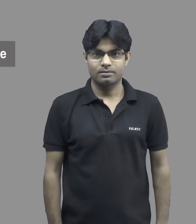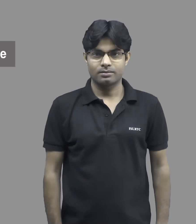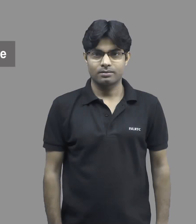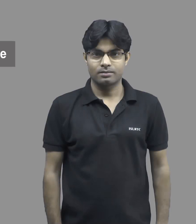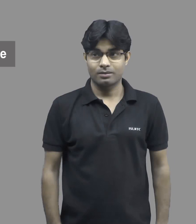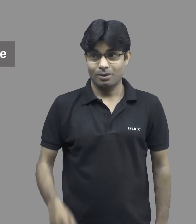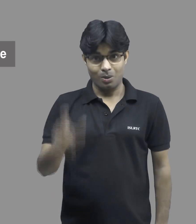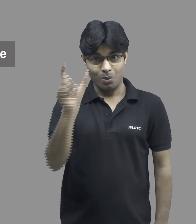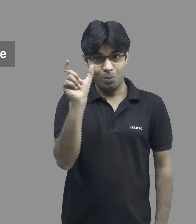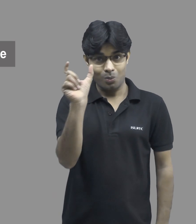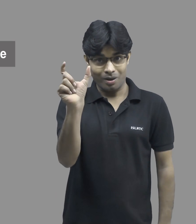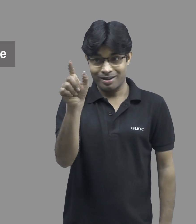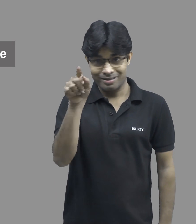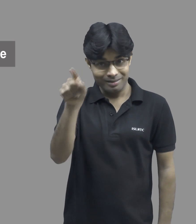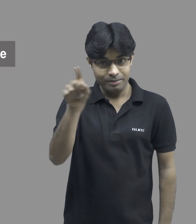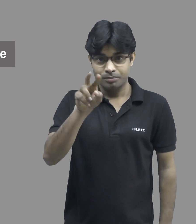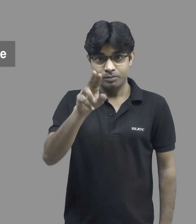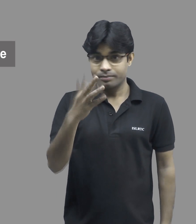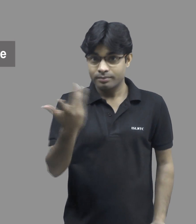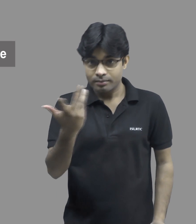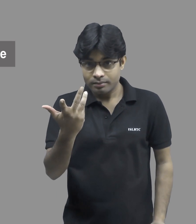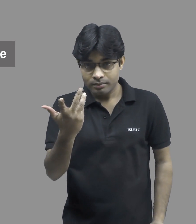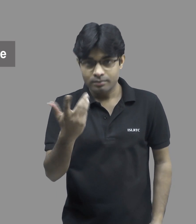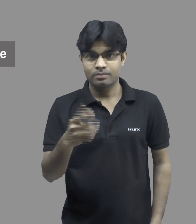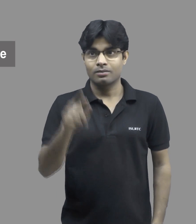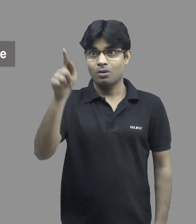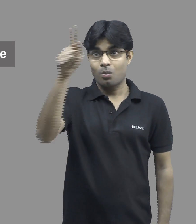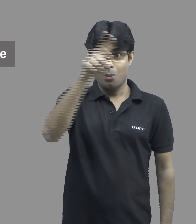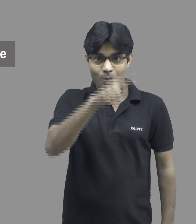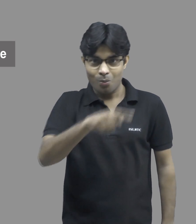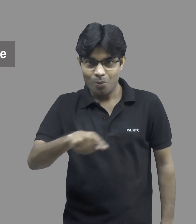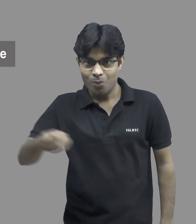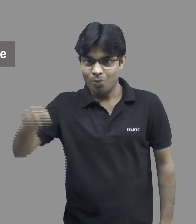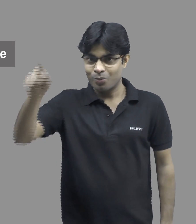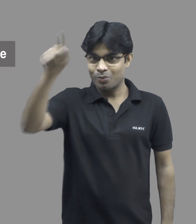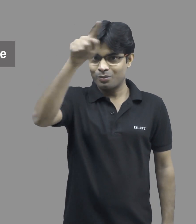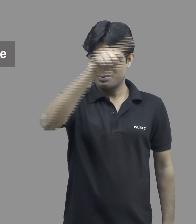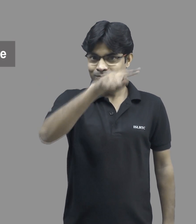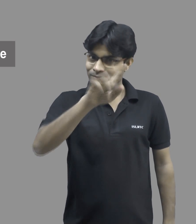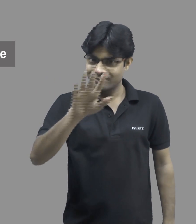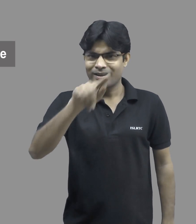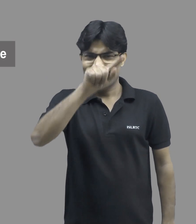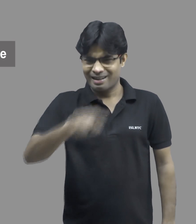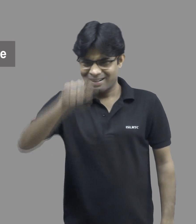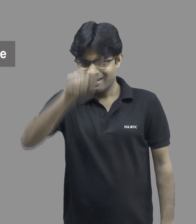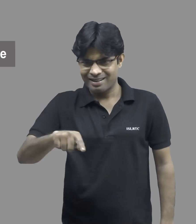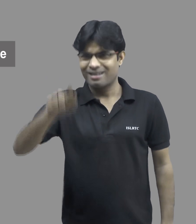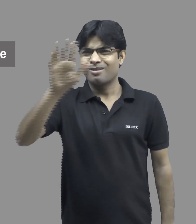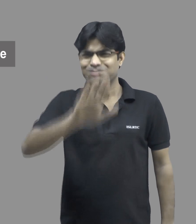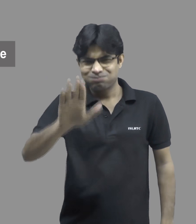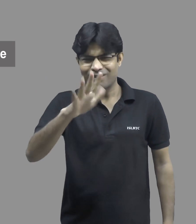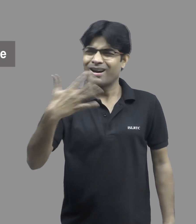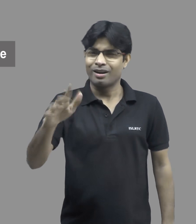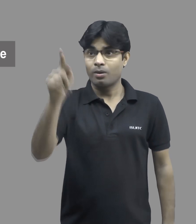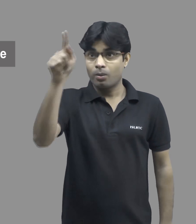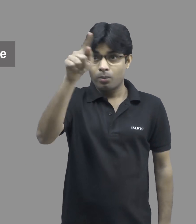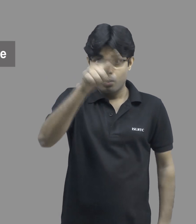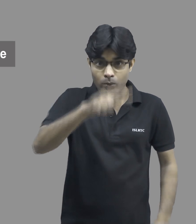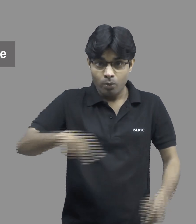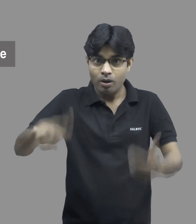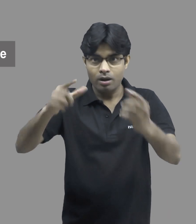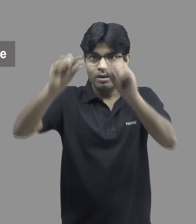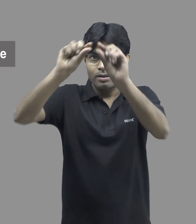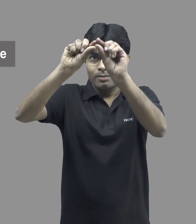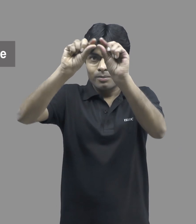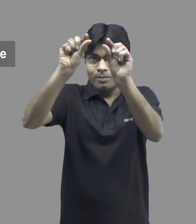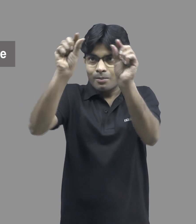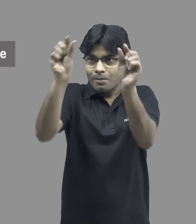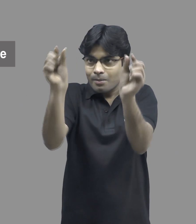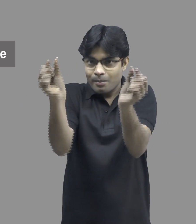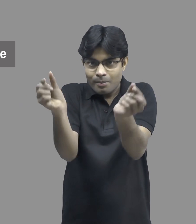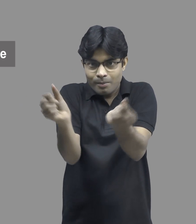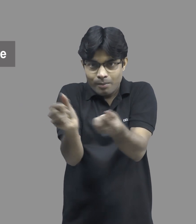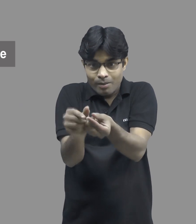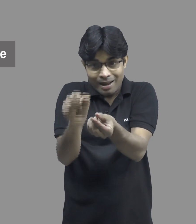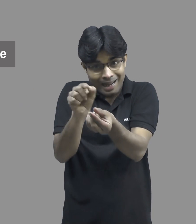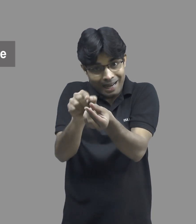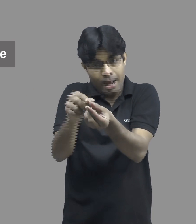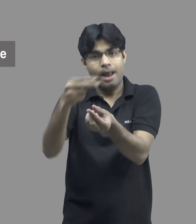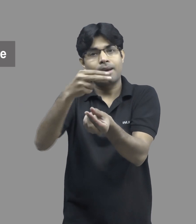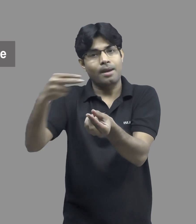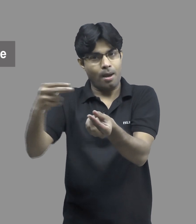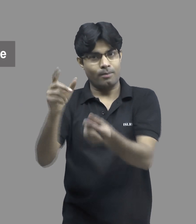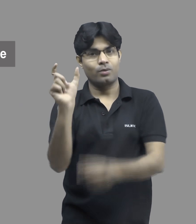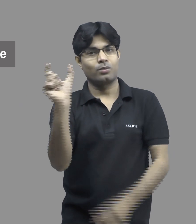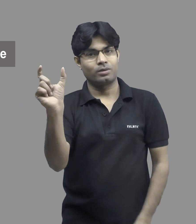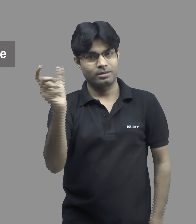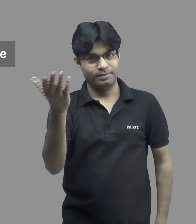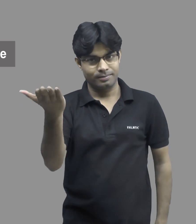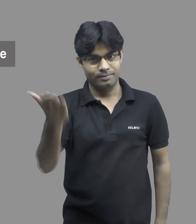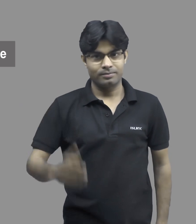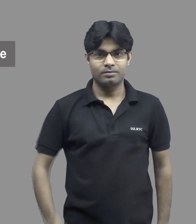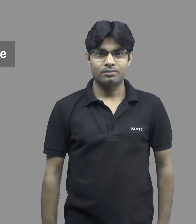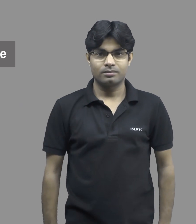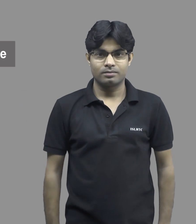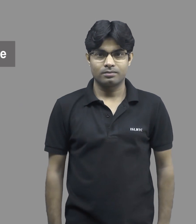Circumference